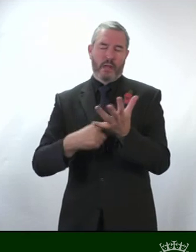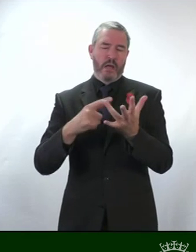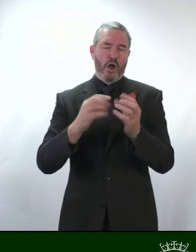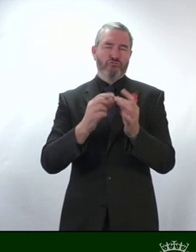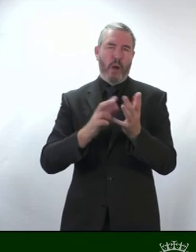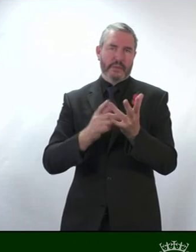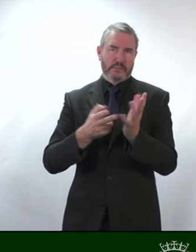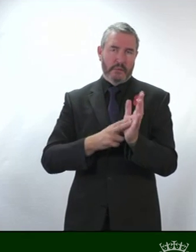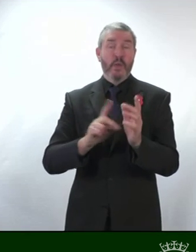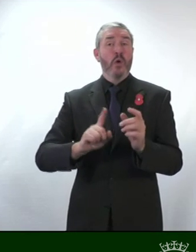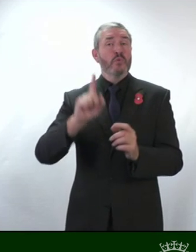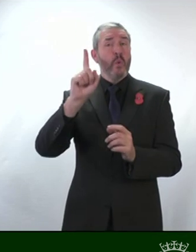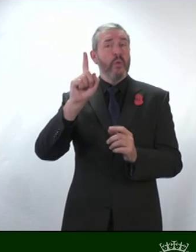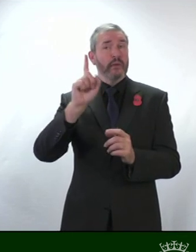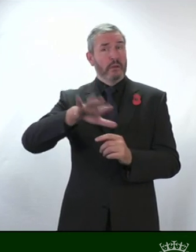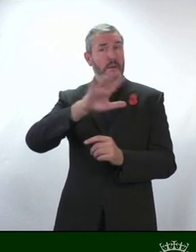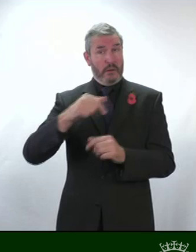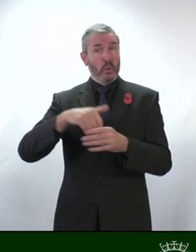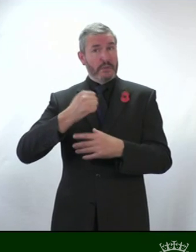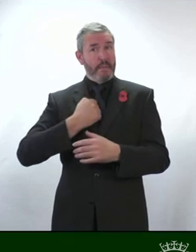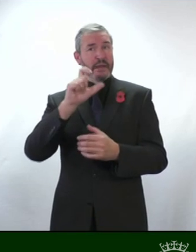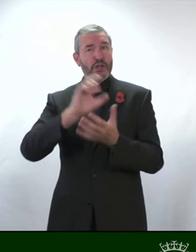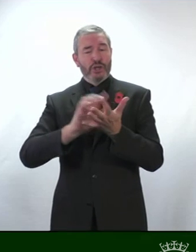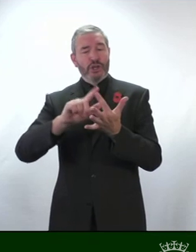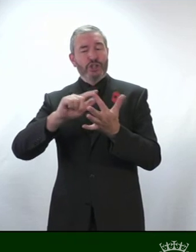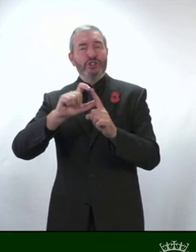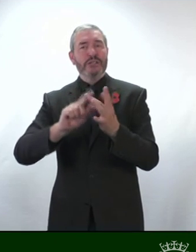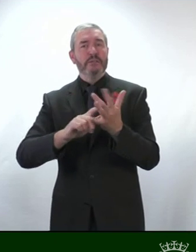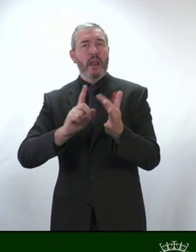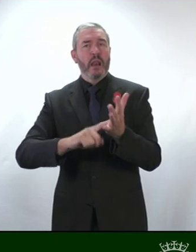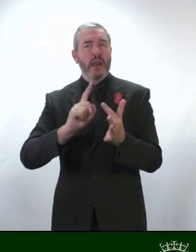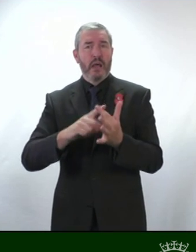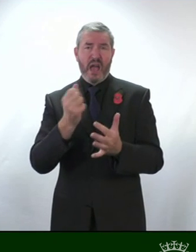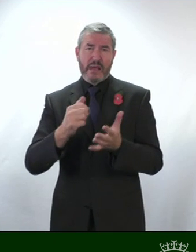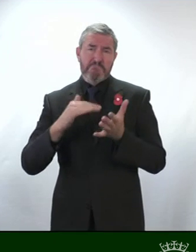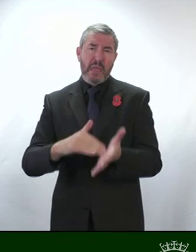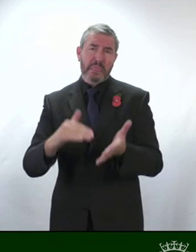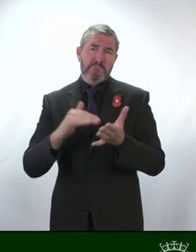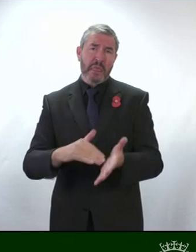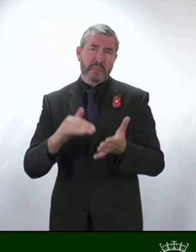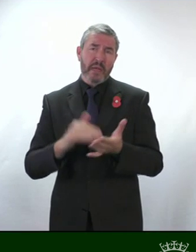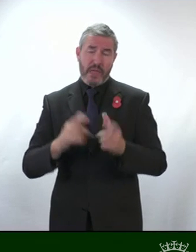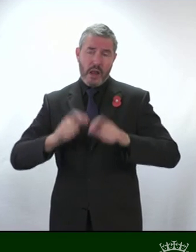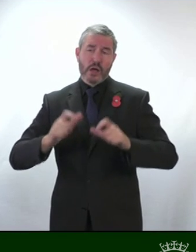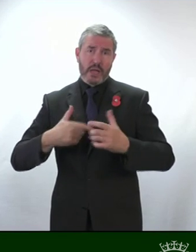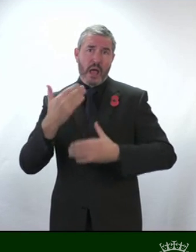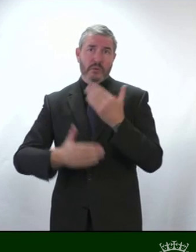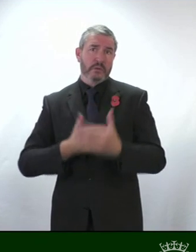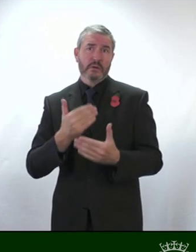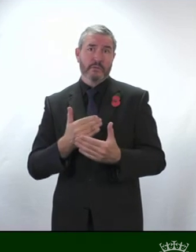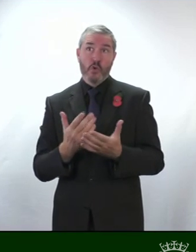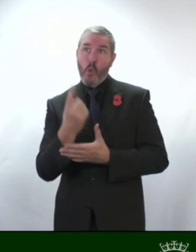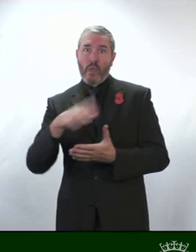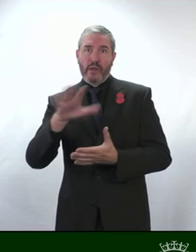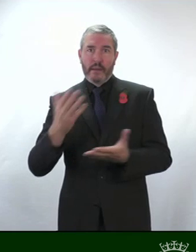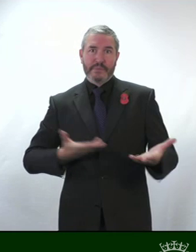Northern communities, including my Cheadle constituents, have already been subject to restrictions for months, which has meant a disproportionate effect on northern livelihoods.